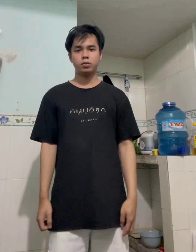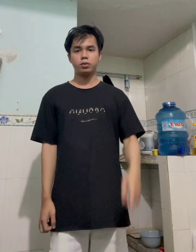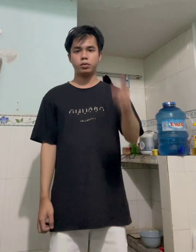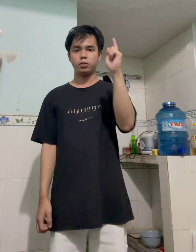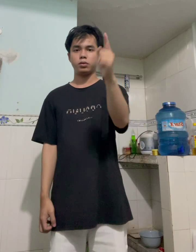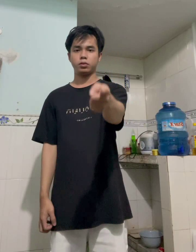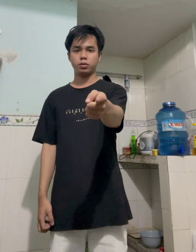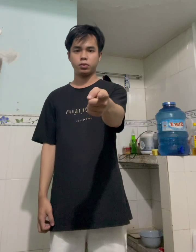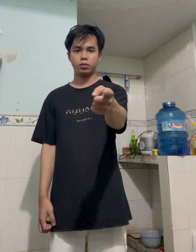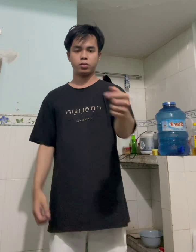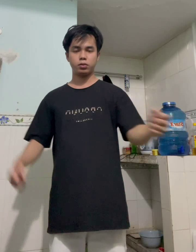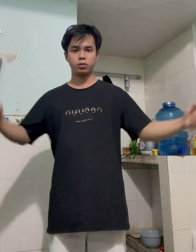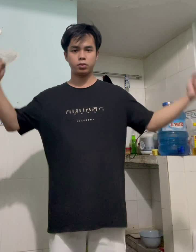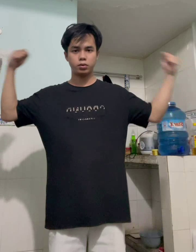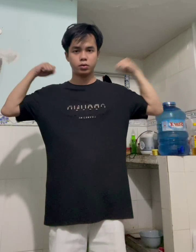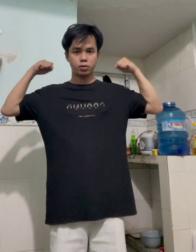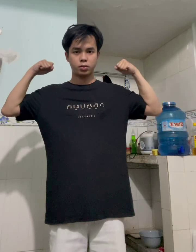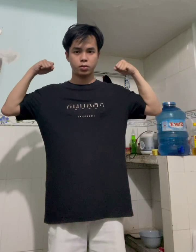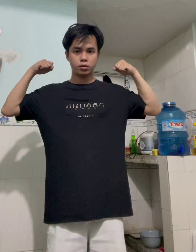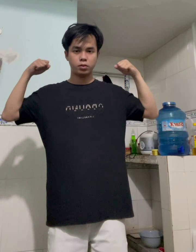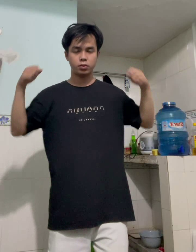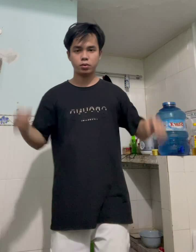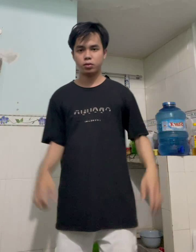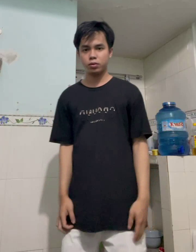ban khoe khong